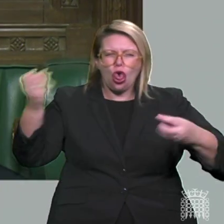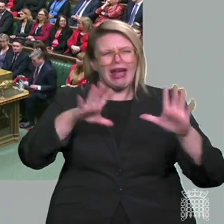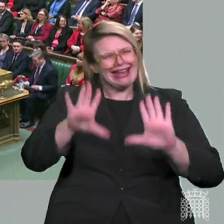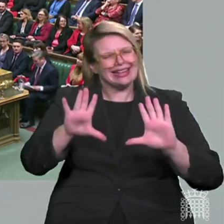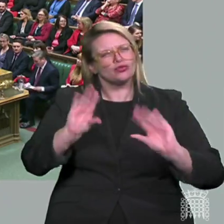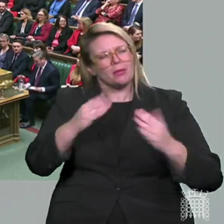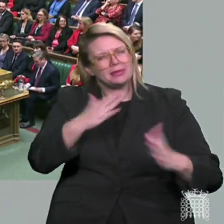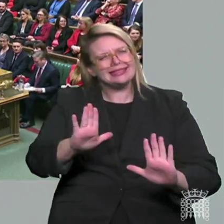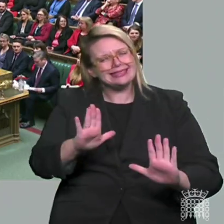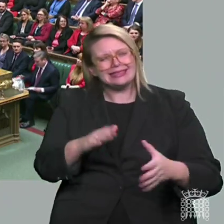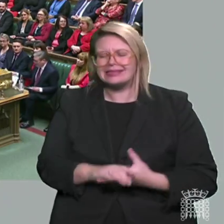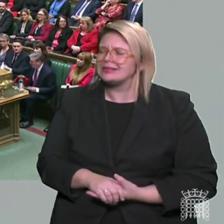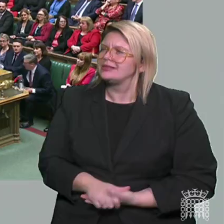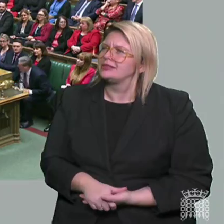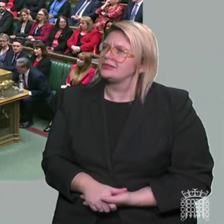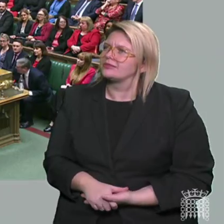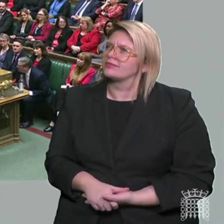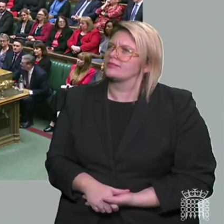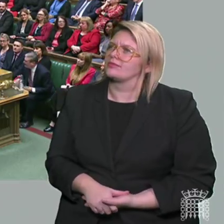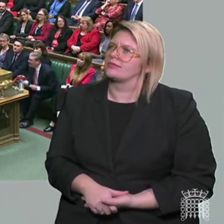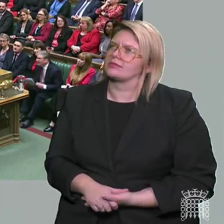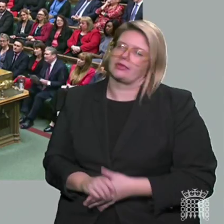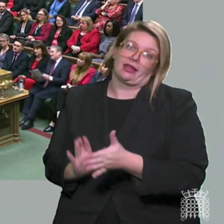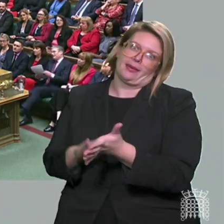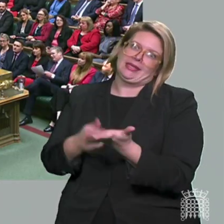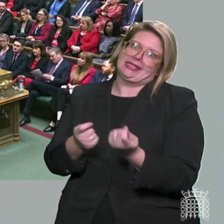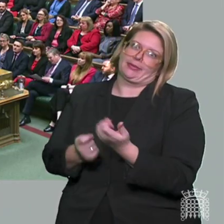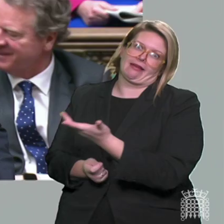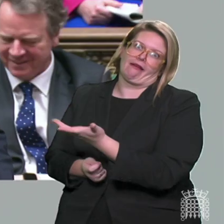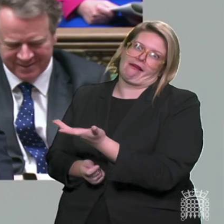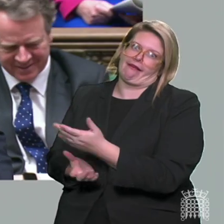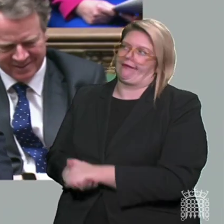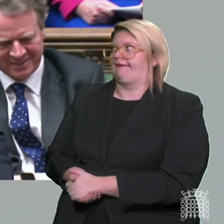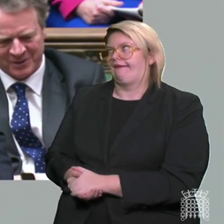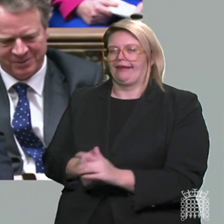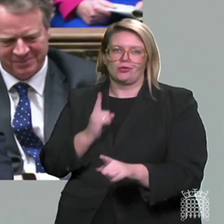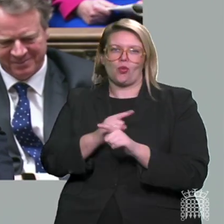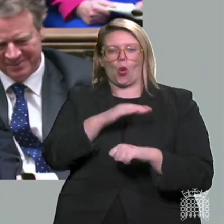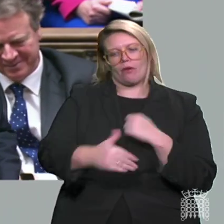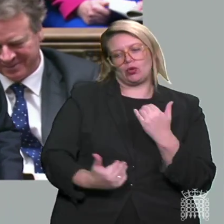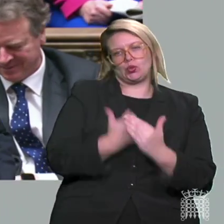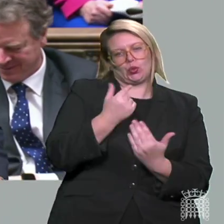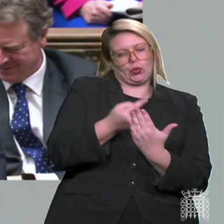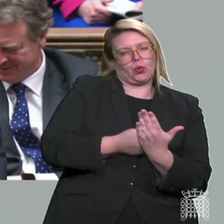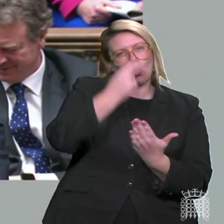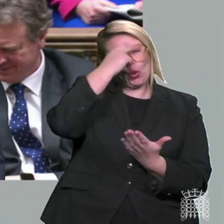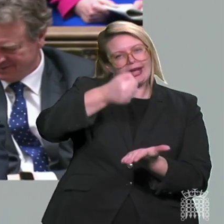The right honourable and learned Gentleman talks about the minimum safety legislation.